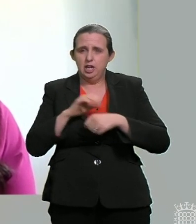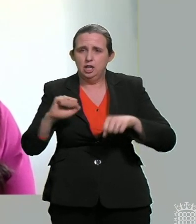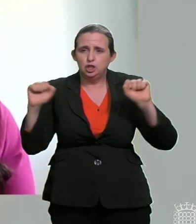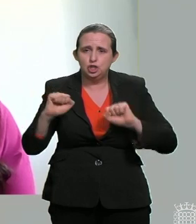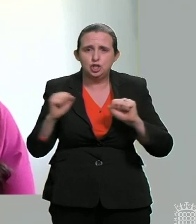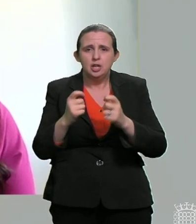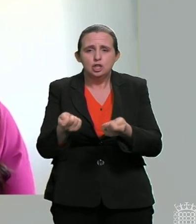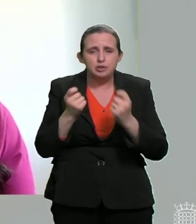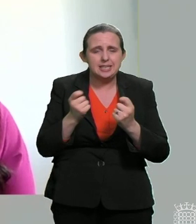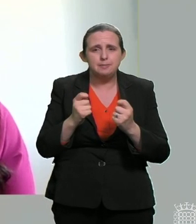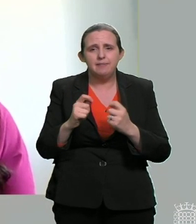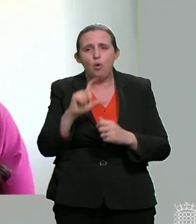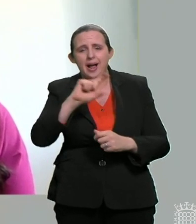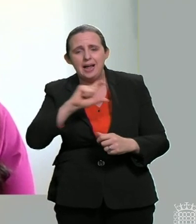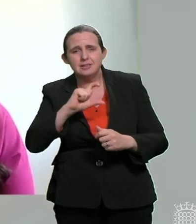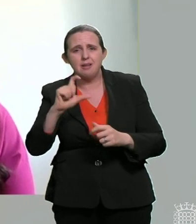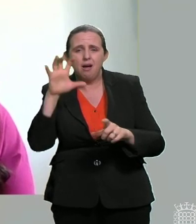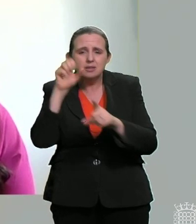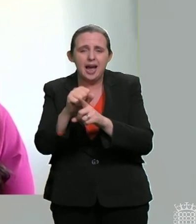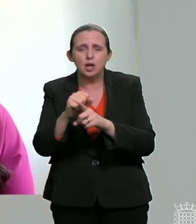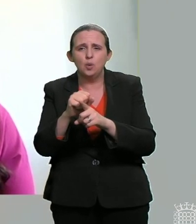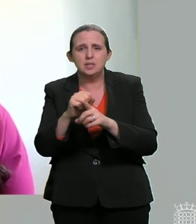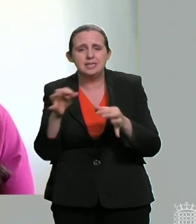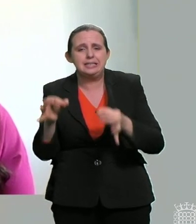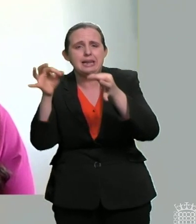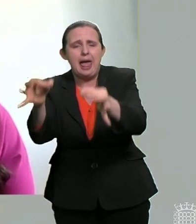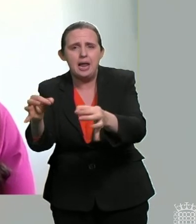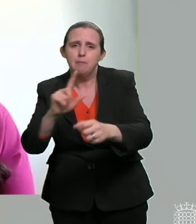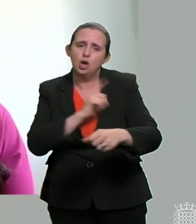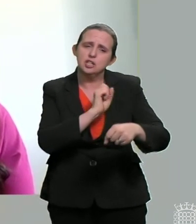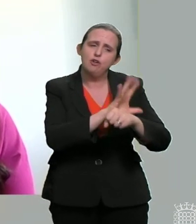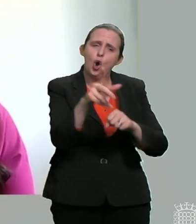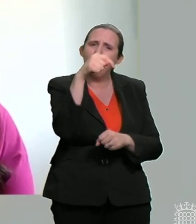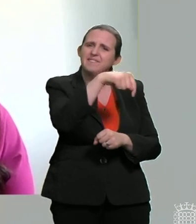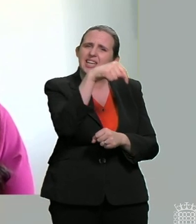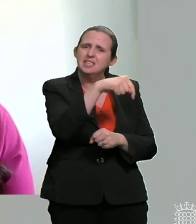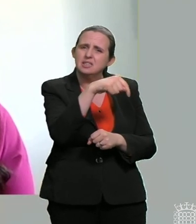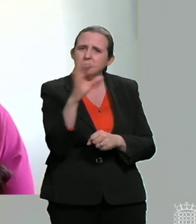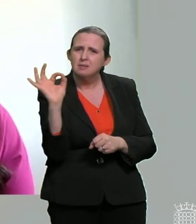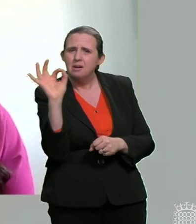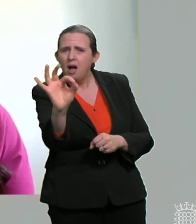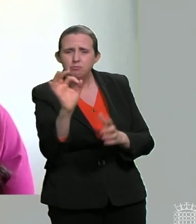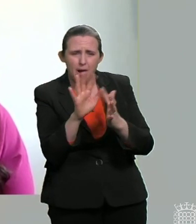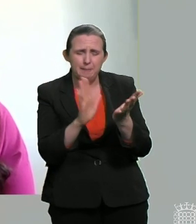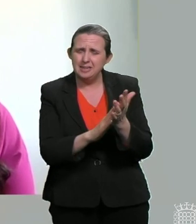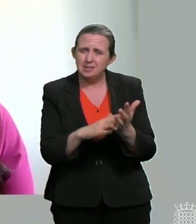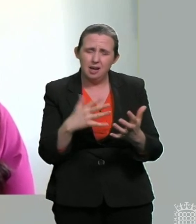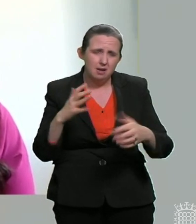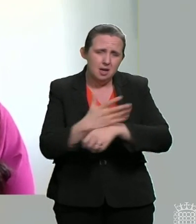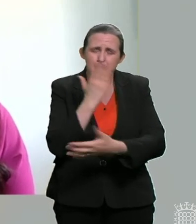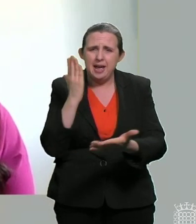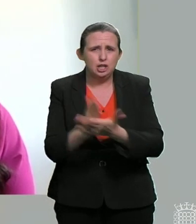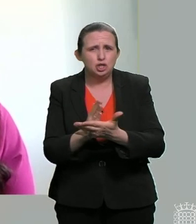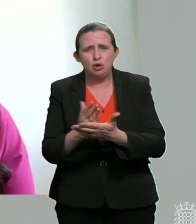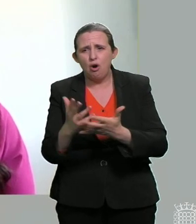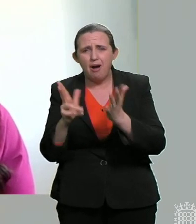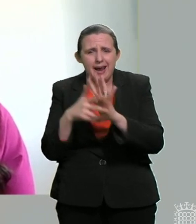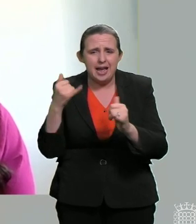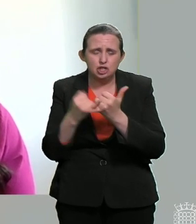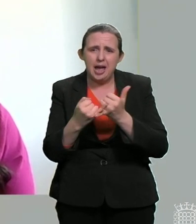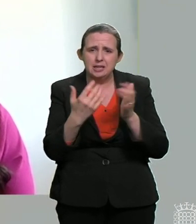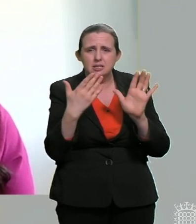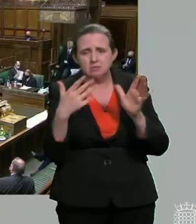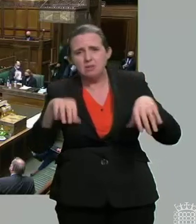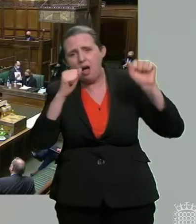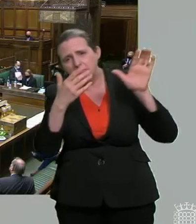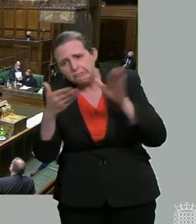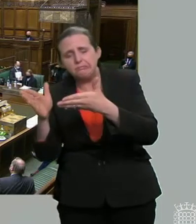Cancer has not stopped during the pandemic, so with that in mind, will the Prime Minister commit to making the resurgence of cancer diagnosis services a top priority as restrictions begin to ease?